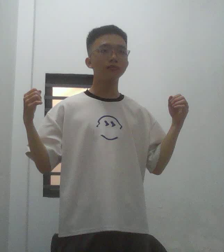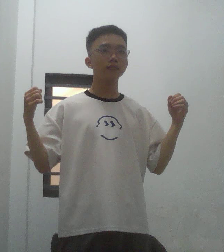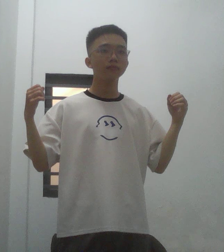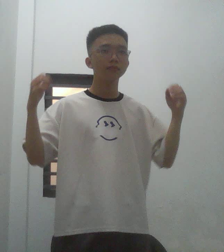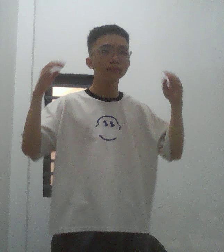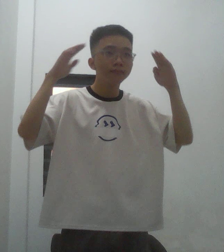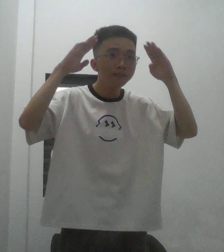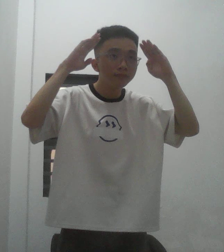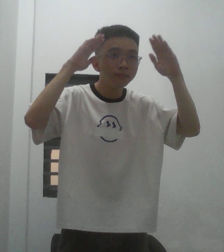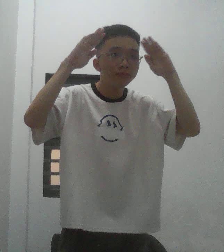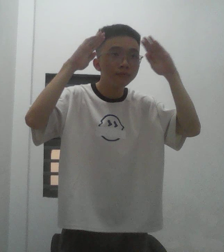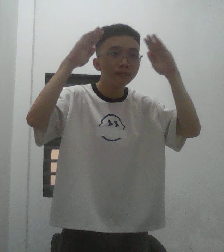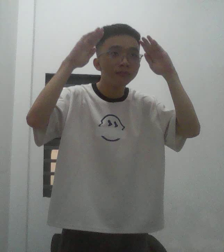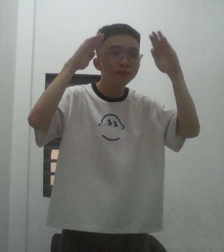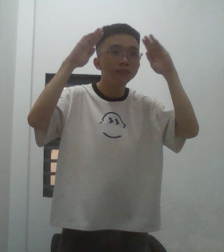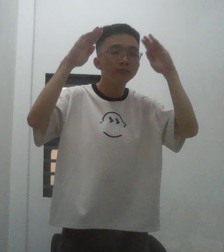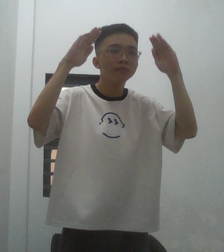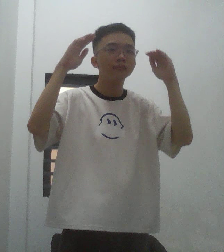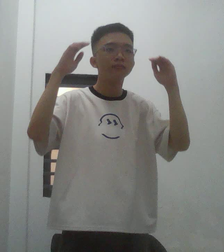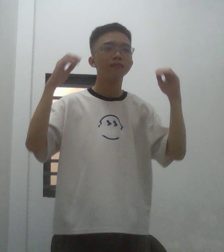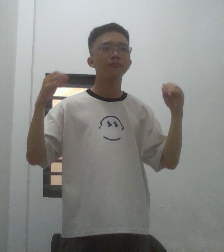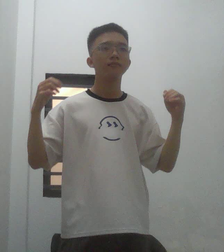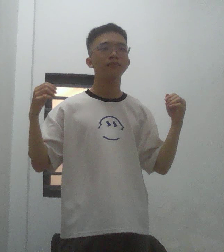xin chao